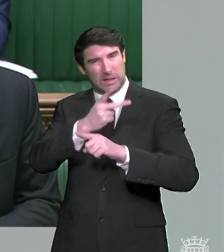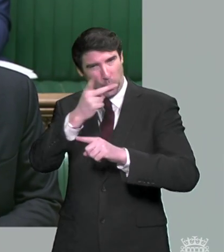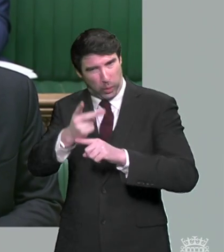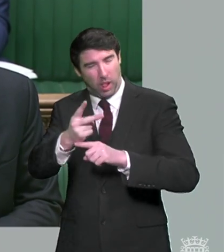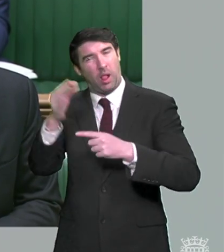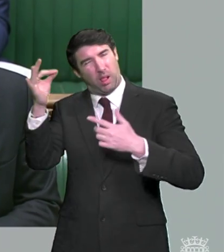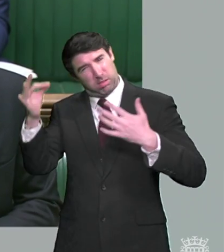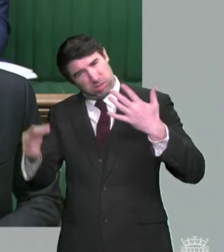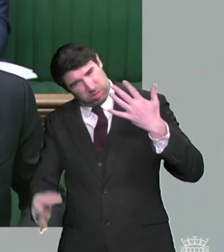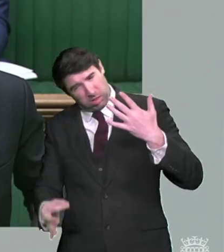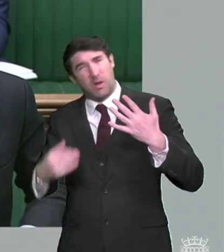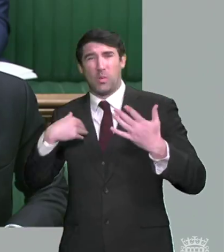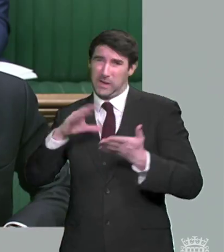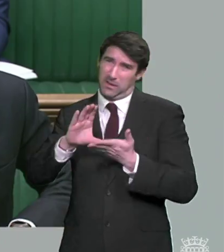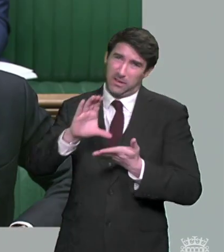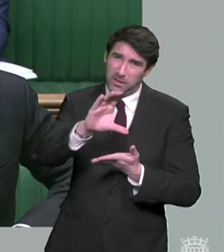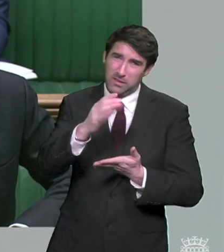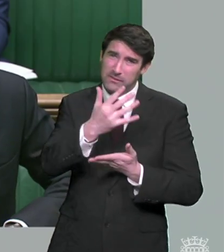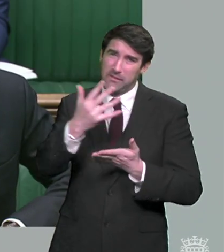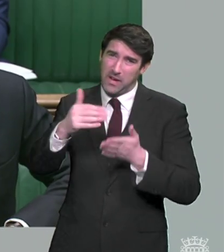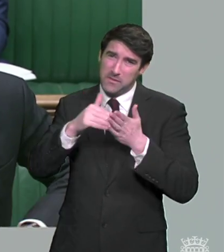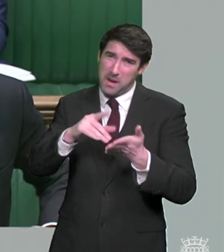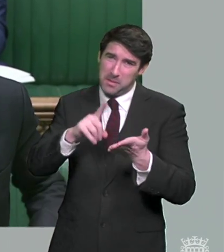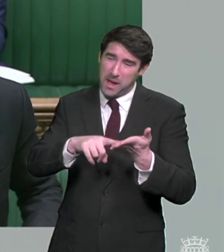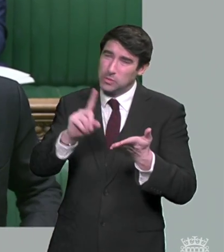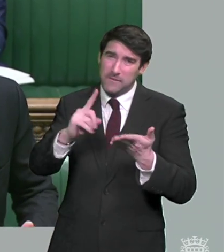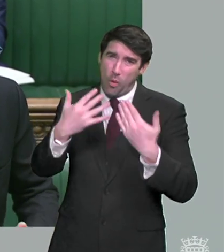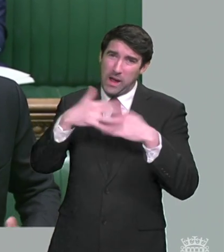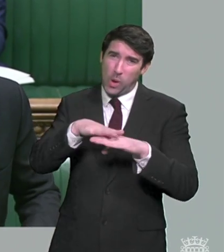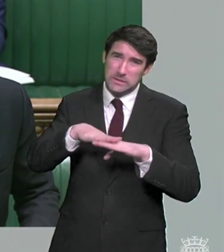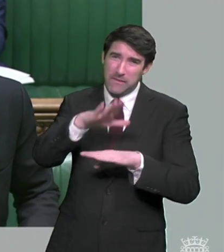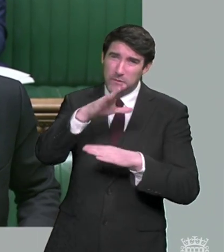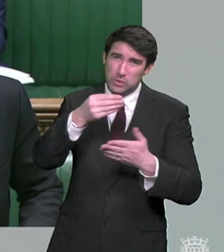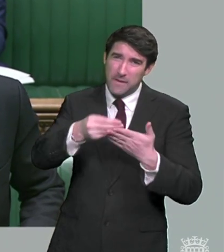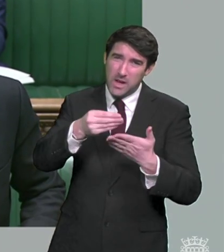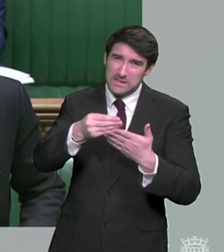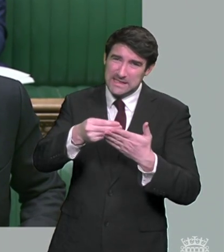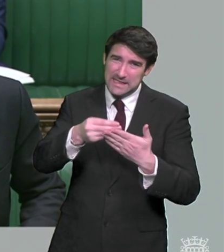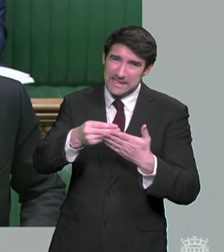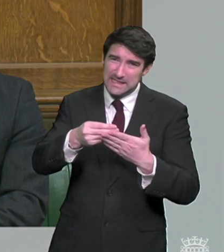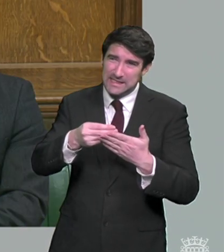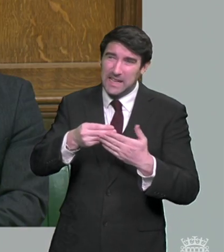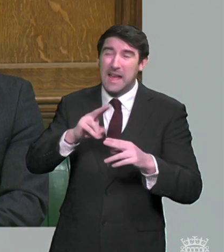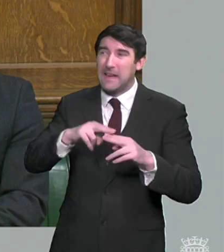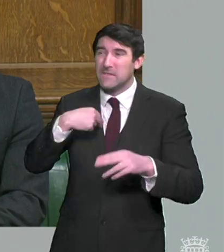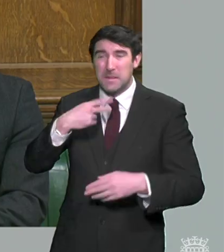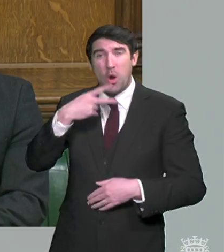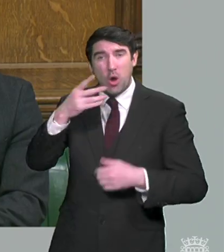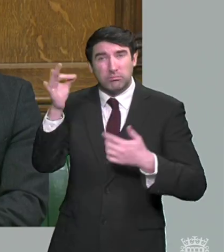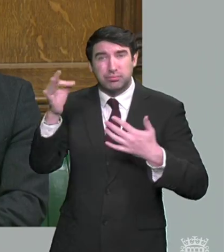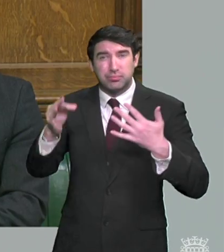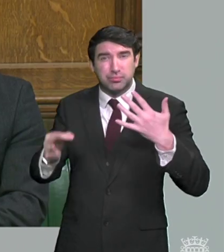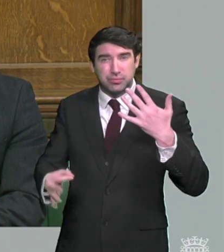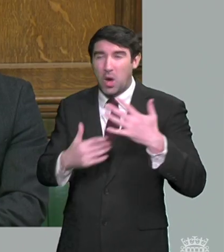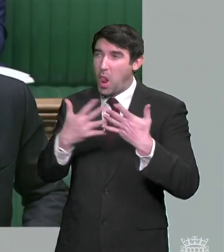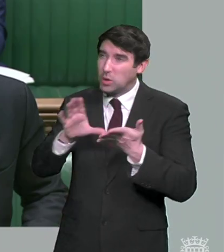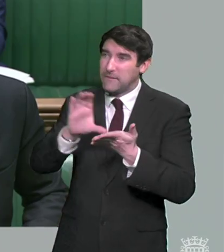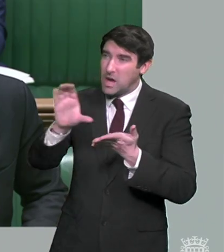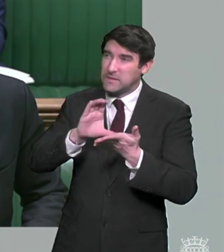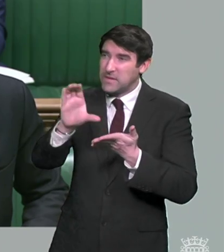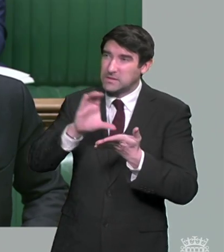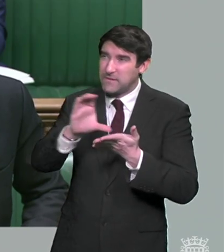We continue to provide £55 million for the inclusive future fund; I would try the patience of the House if I listed all the various funding streams coming.